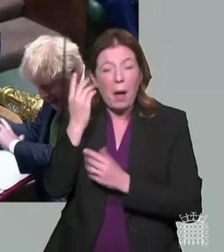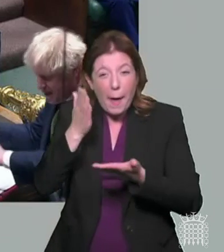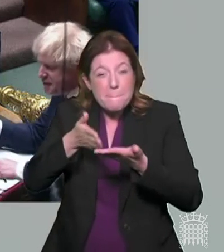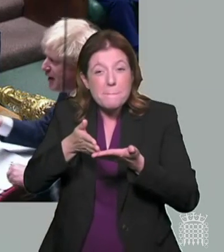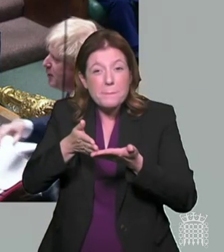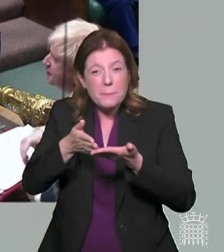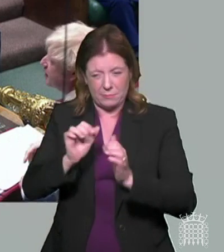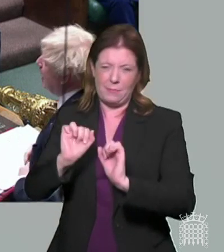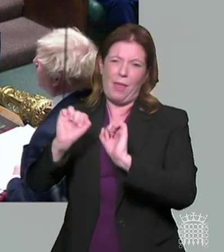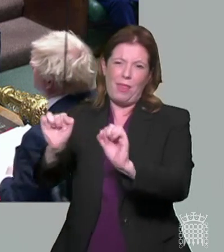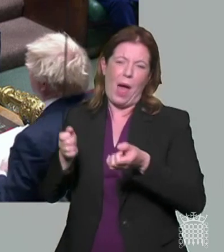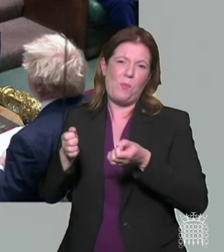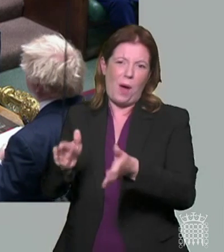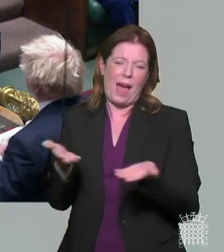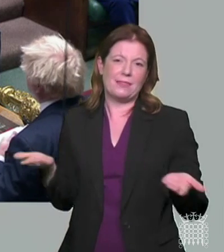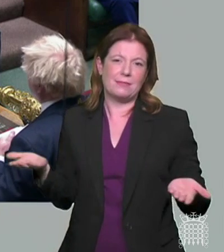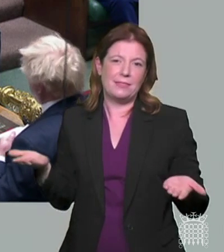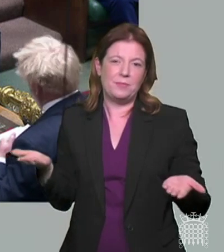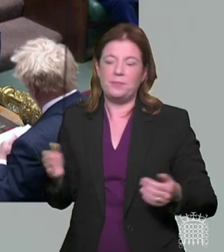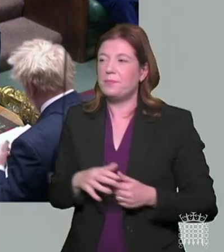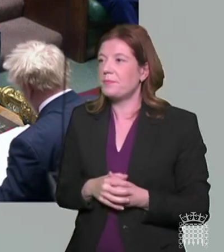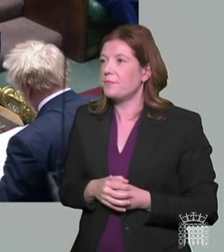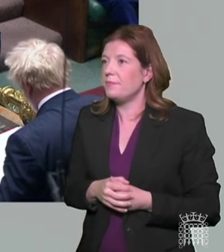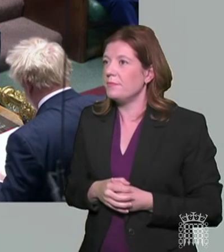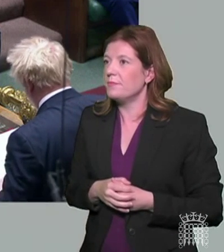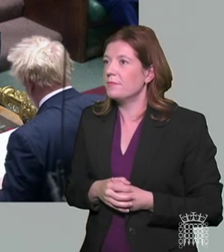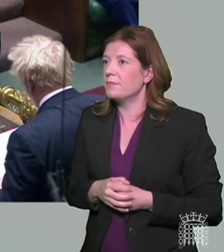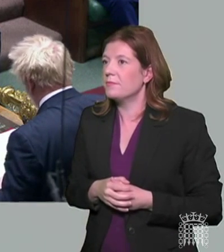That is their instinct.